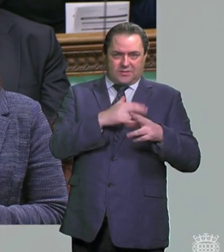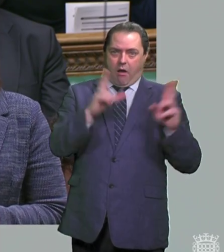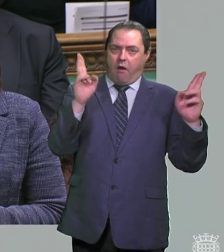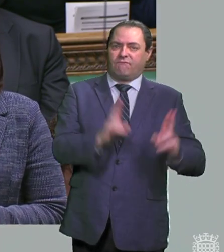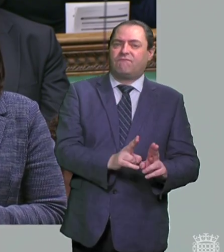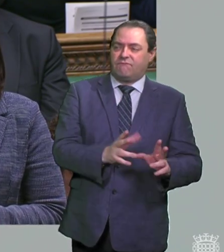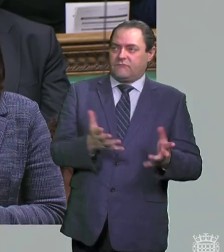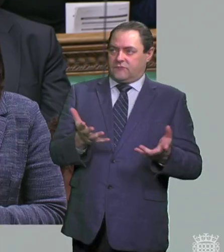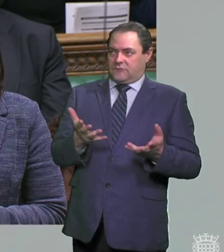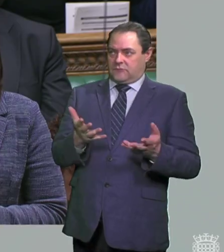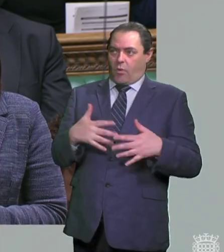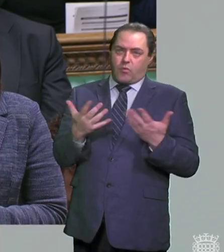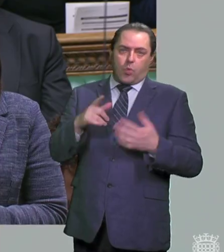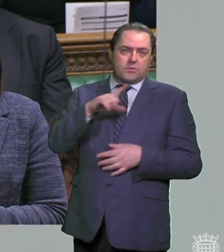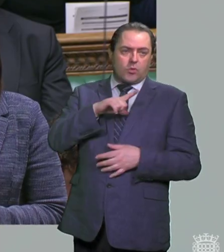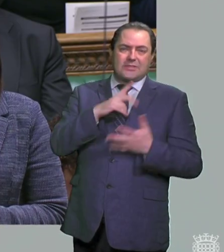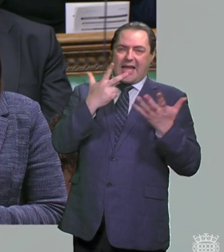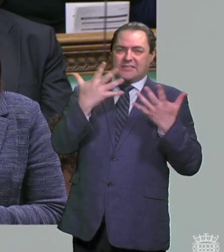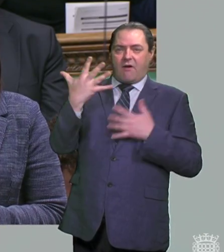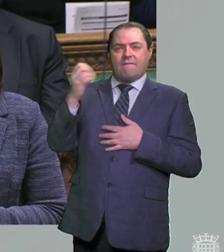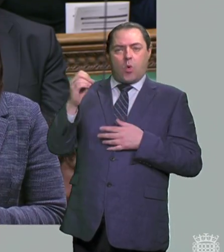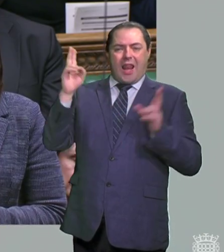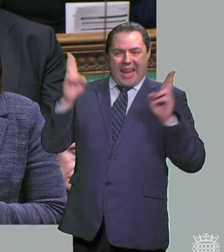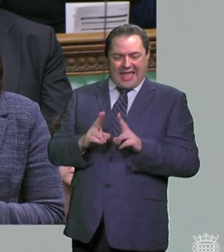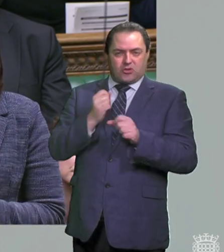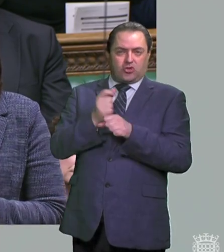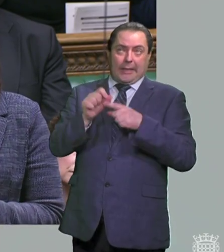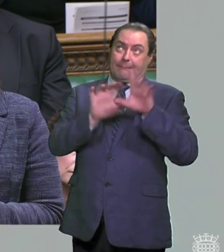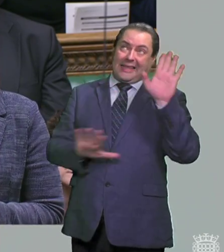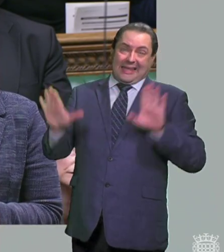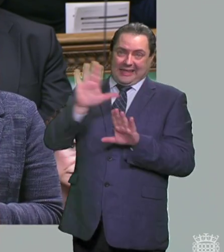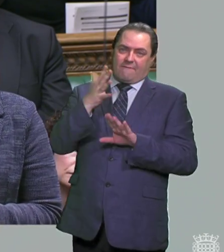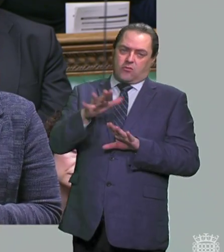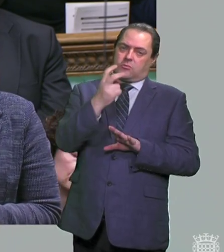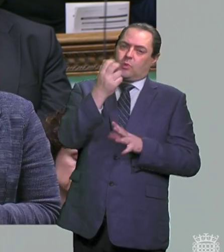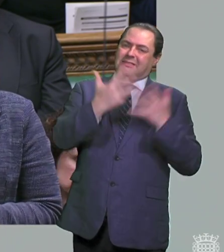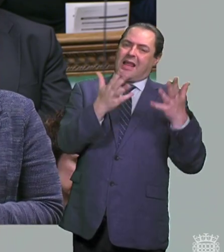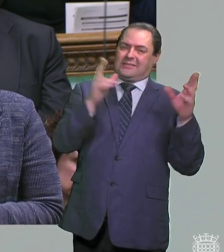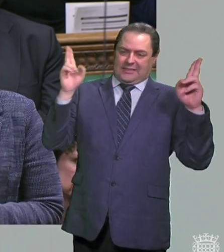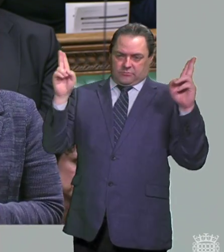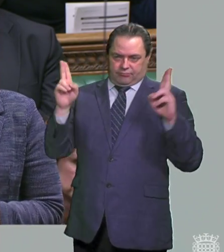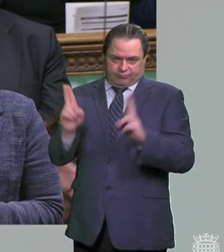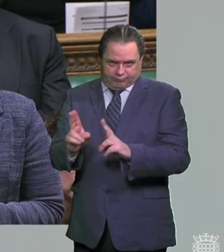Is that any wonder, when there are 850 fewer GPs in the country than there were in 2019?